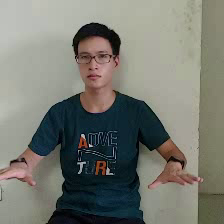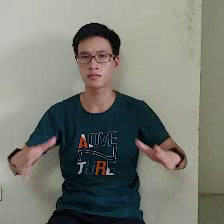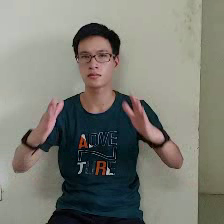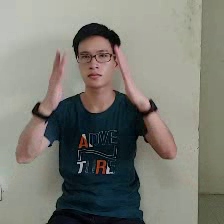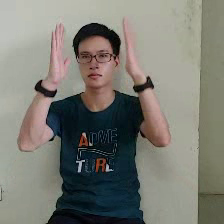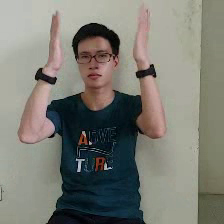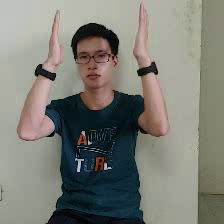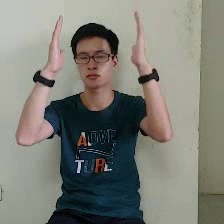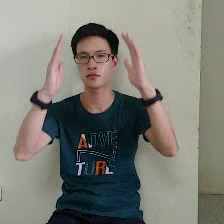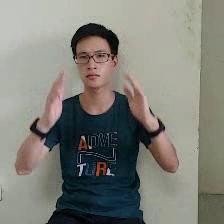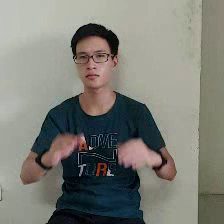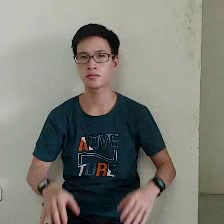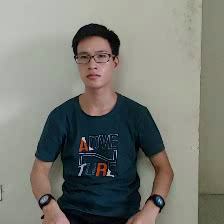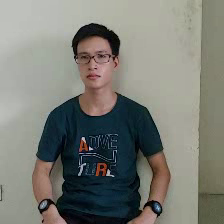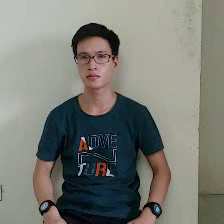Chạy